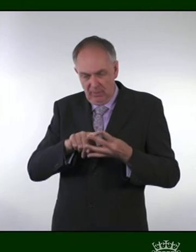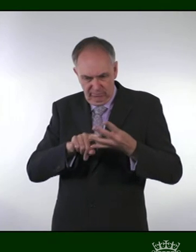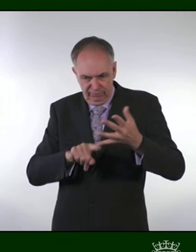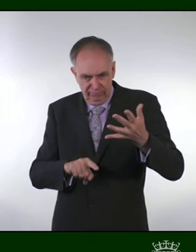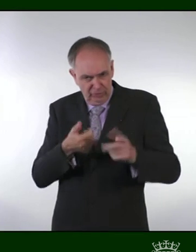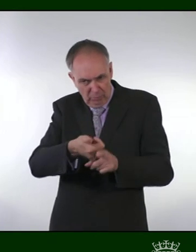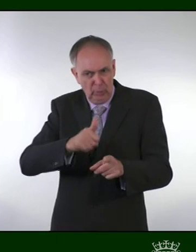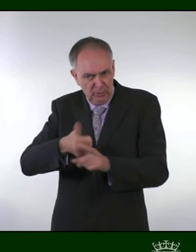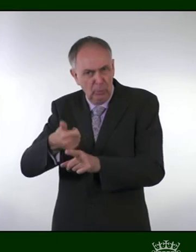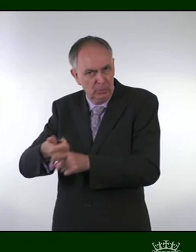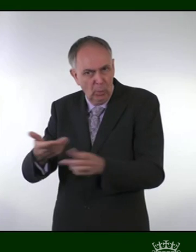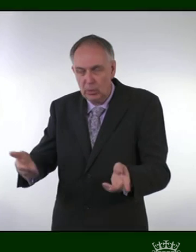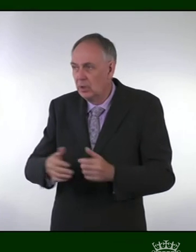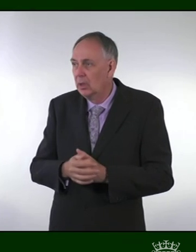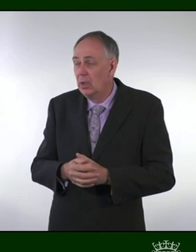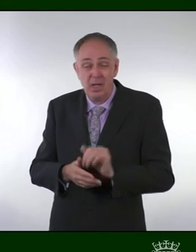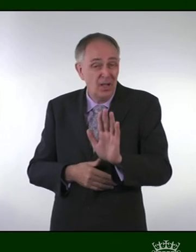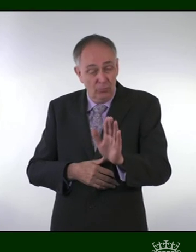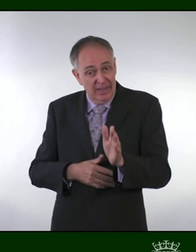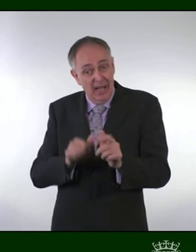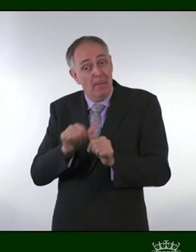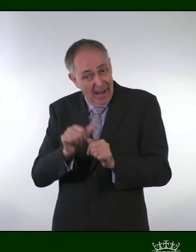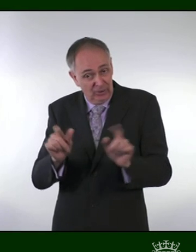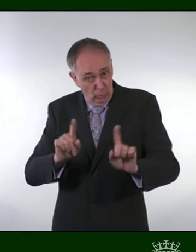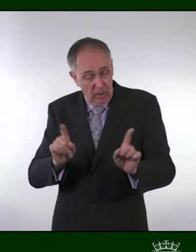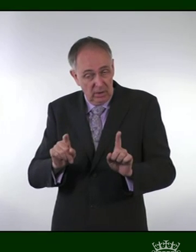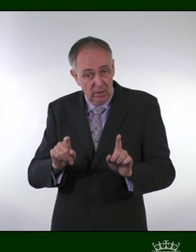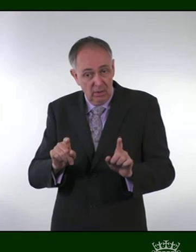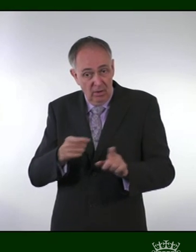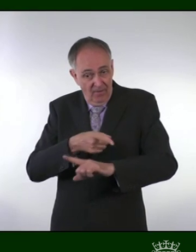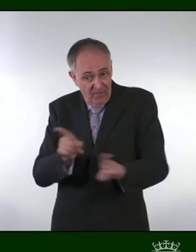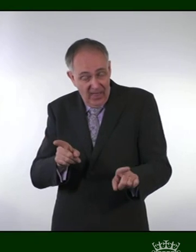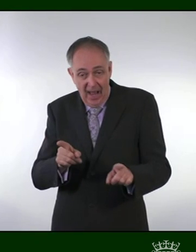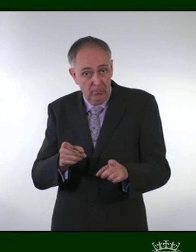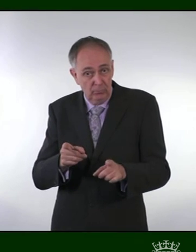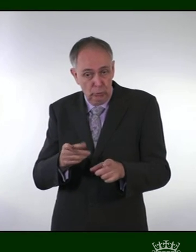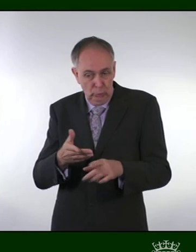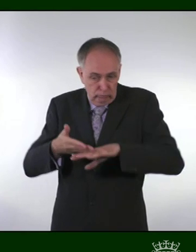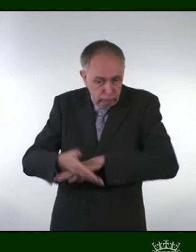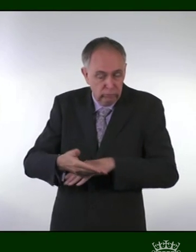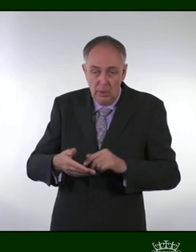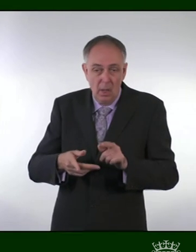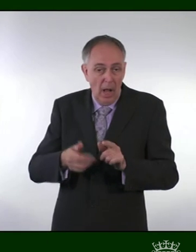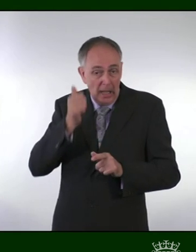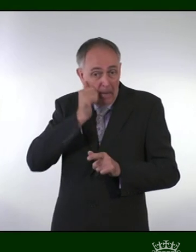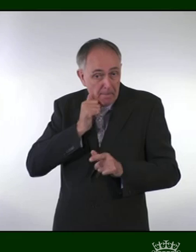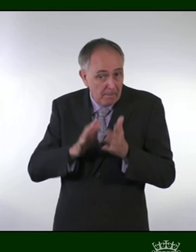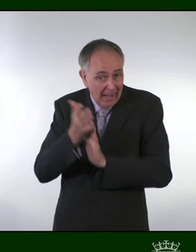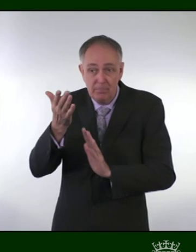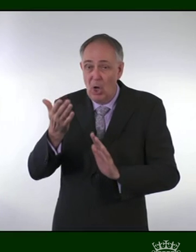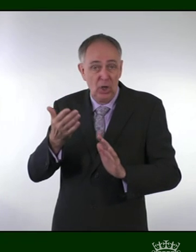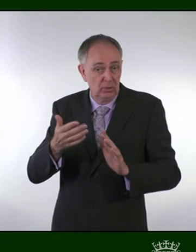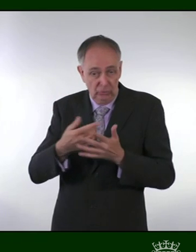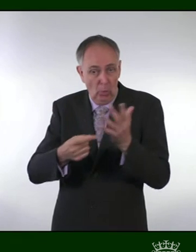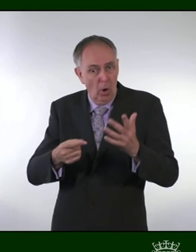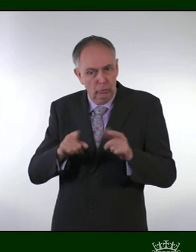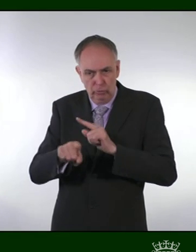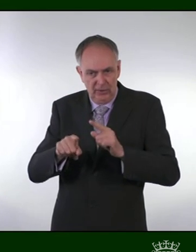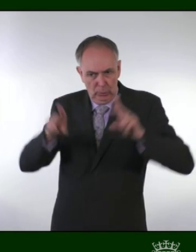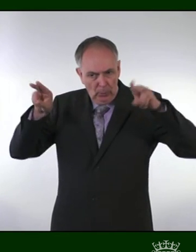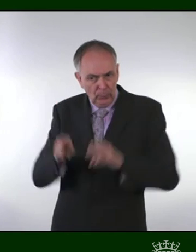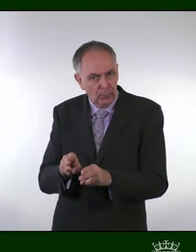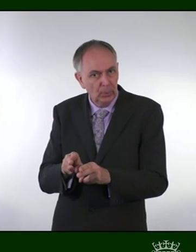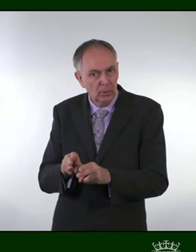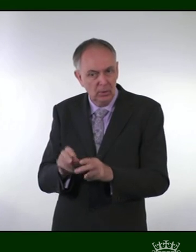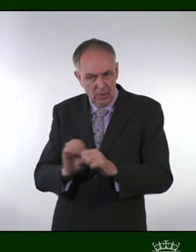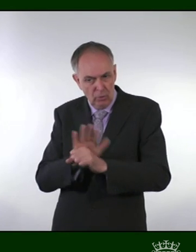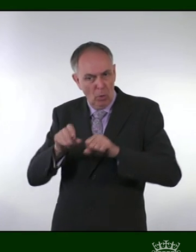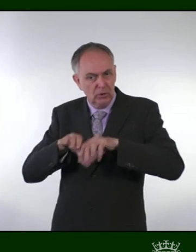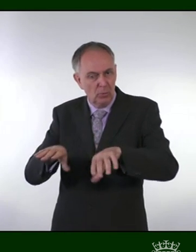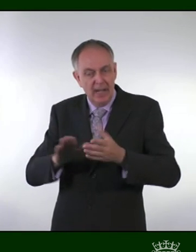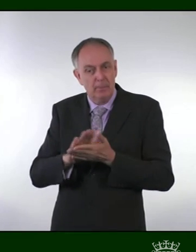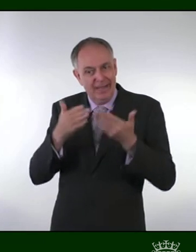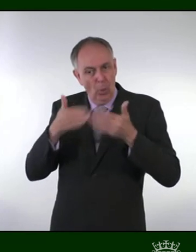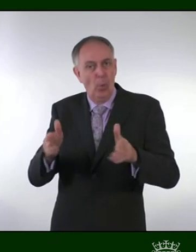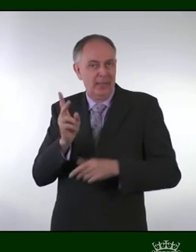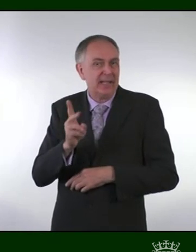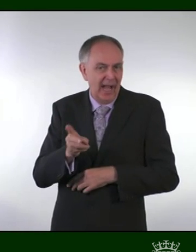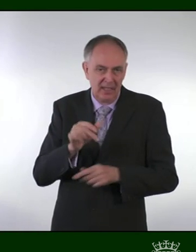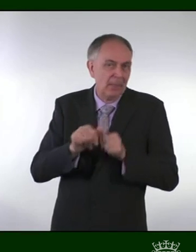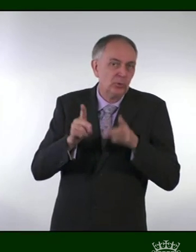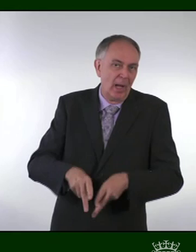The best thing possible is for all areas to work hard, as Blackburn with Darwen has done, for instance, to get the virus down and to make sure they are able to open up again.